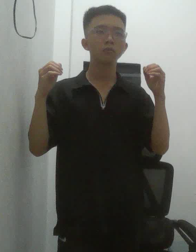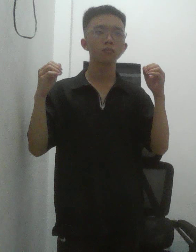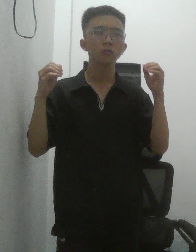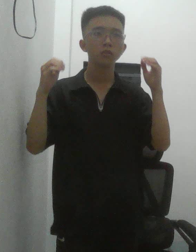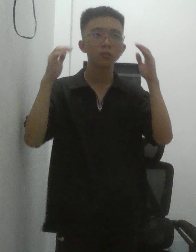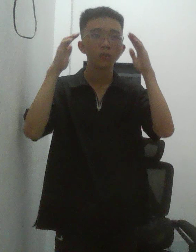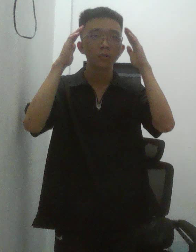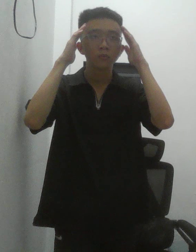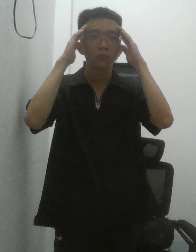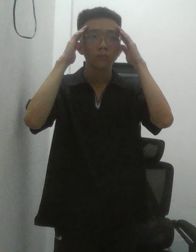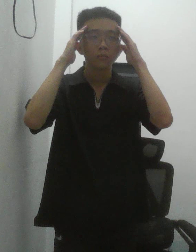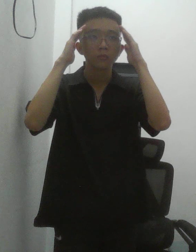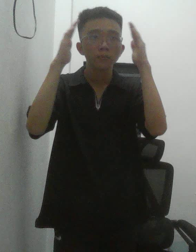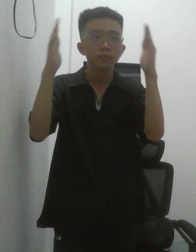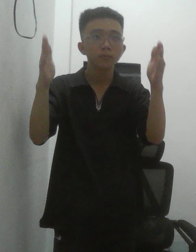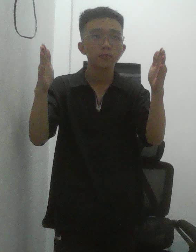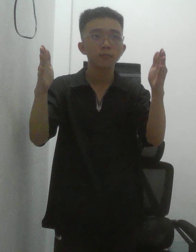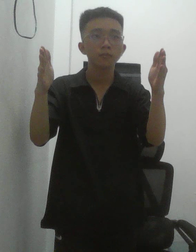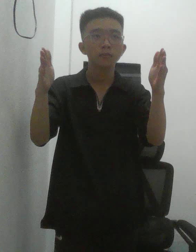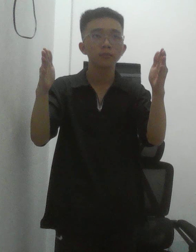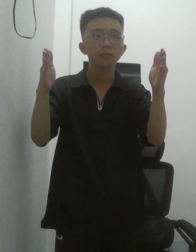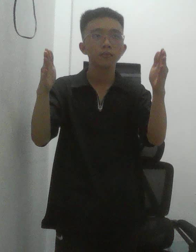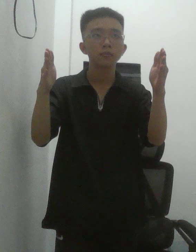quan tam